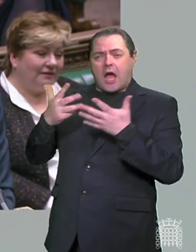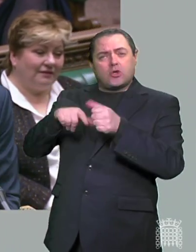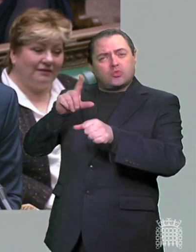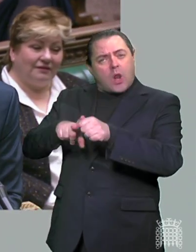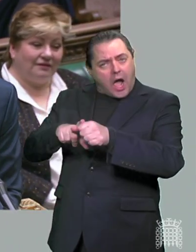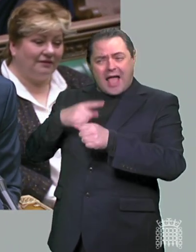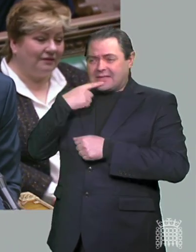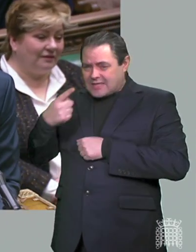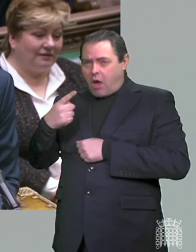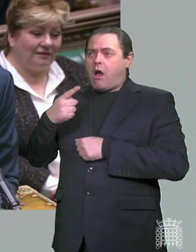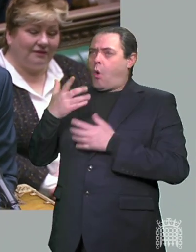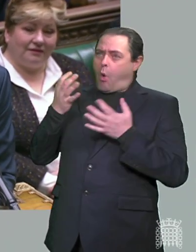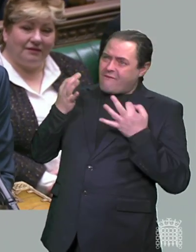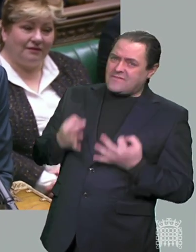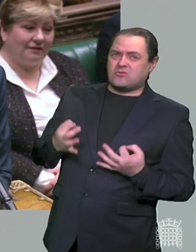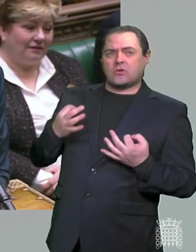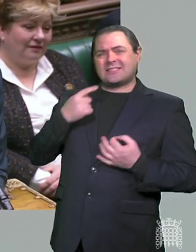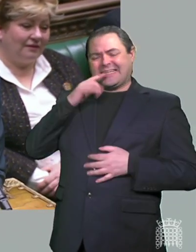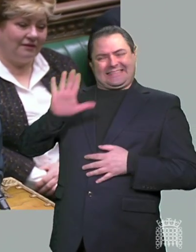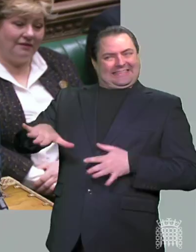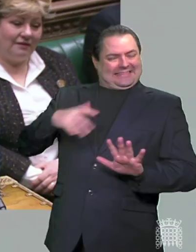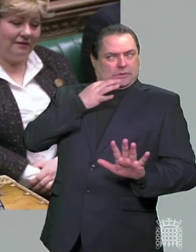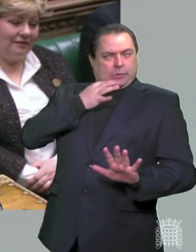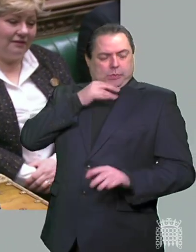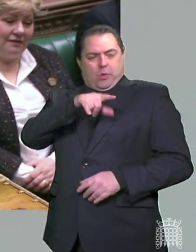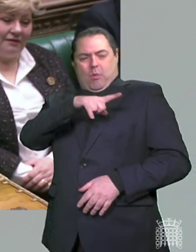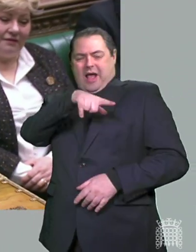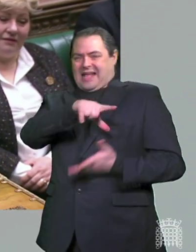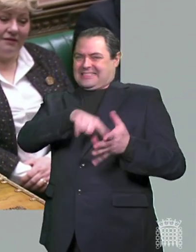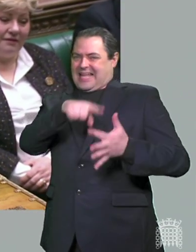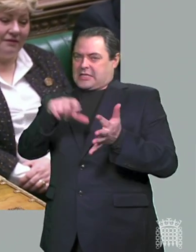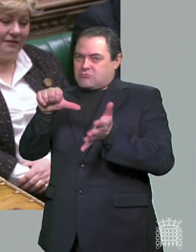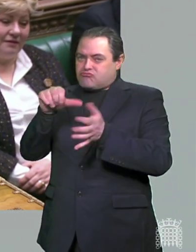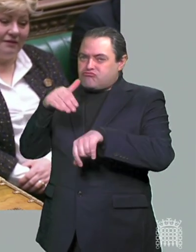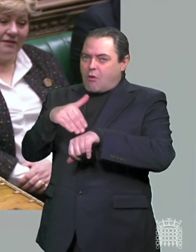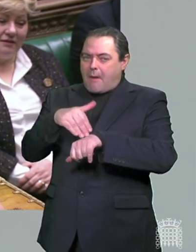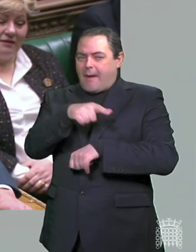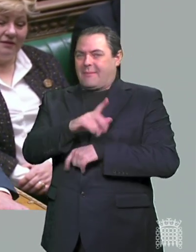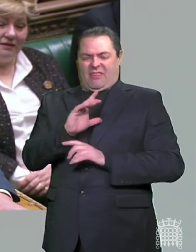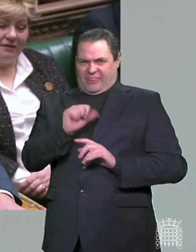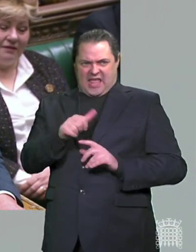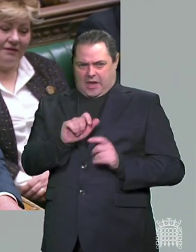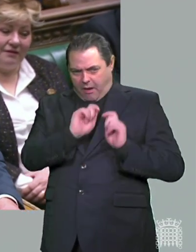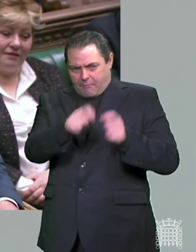“Revealed: officials raised ‘flag’ over…tax affairs before he was appointed chancellor”.